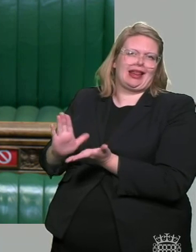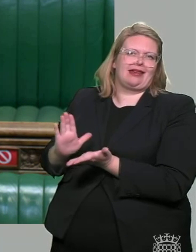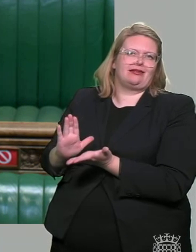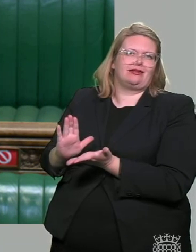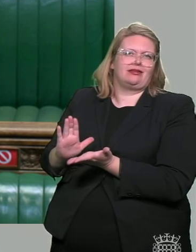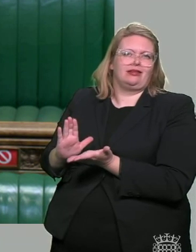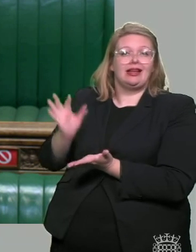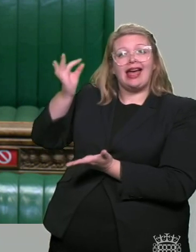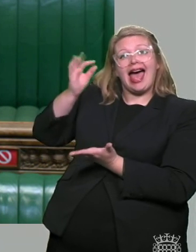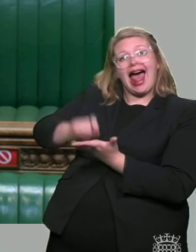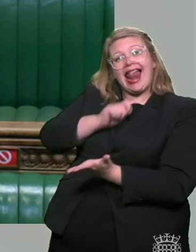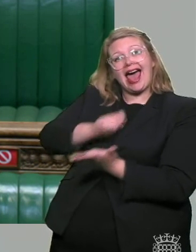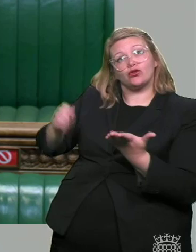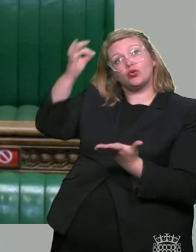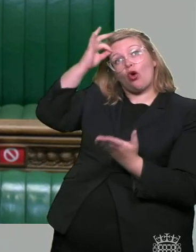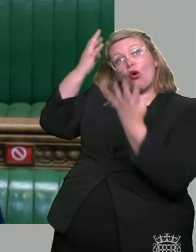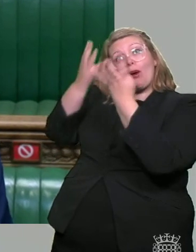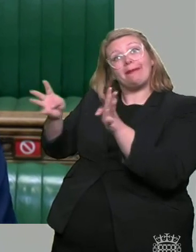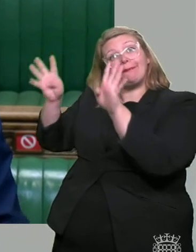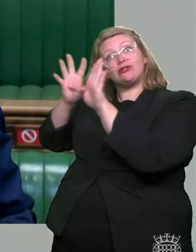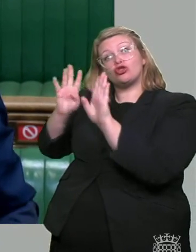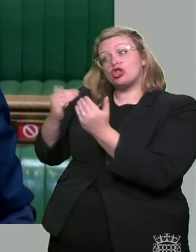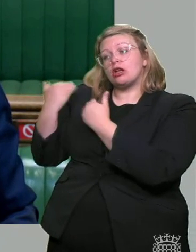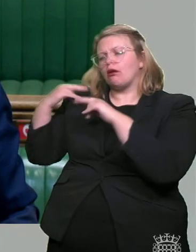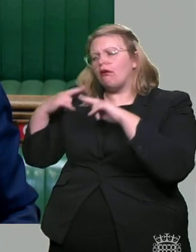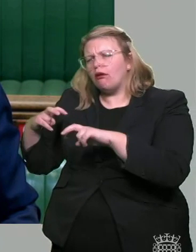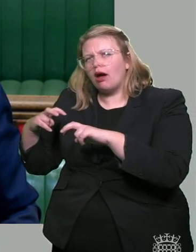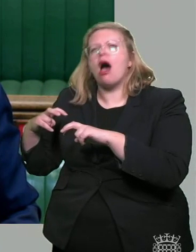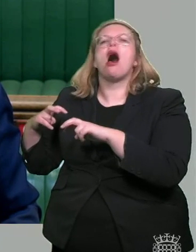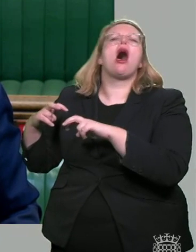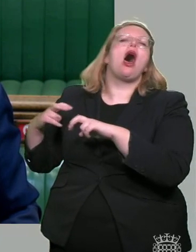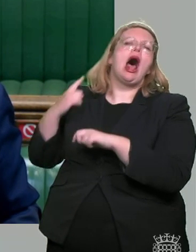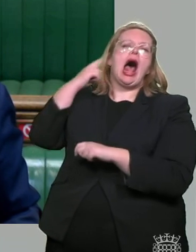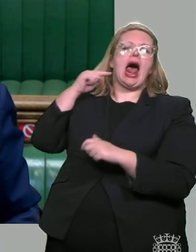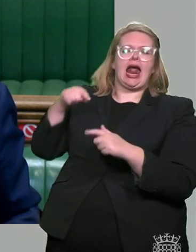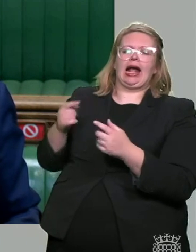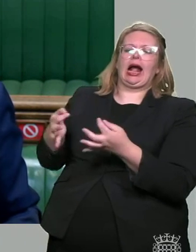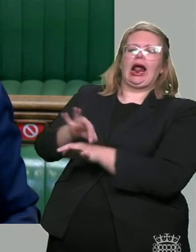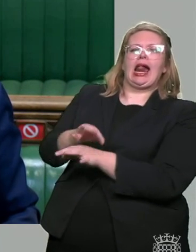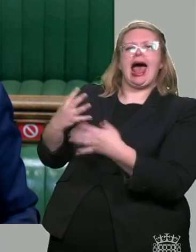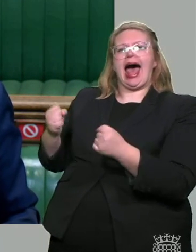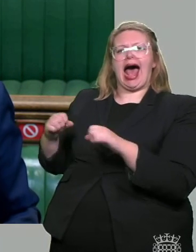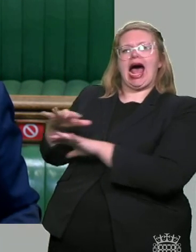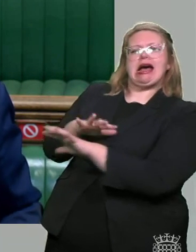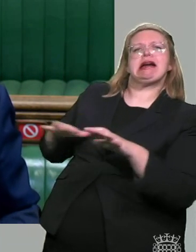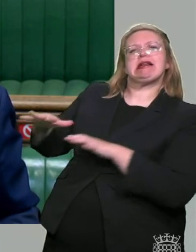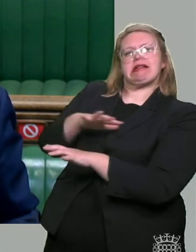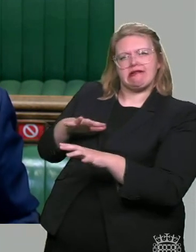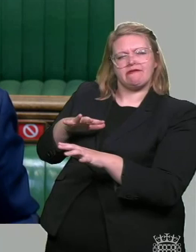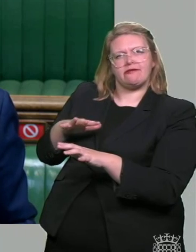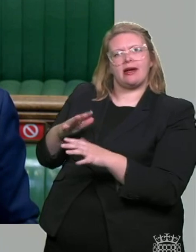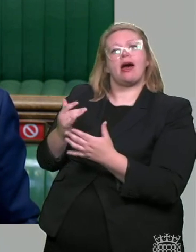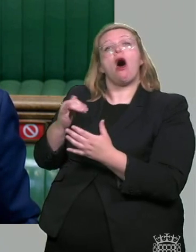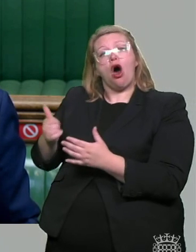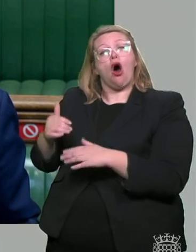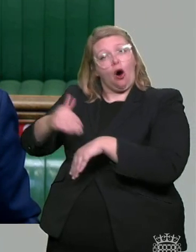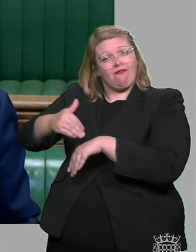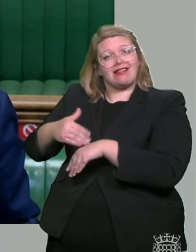The Electoral Commission now thinks that there are reasonable grounds to suspect that an offence or offences may have occurred.